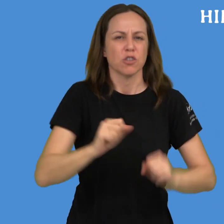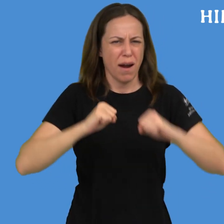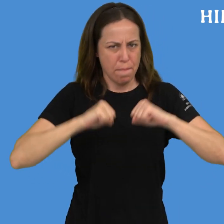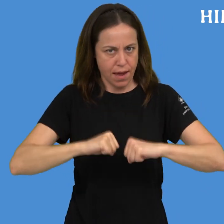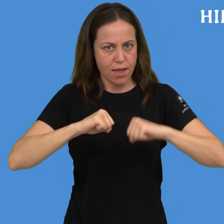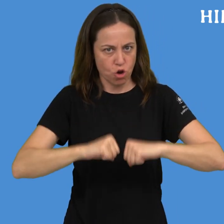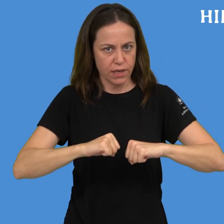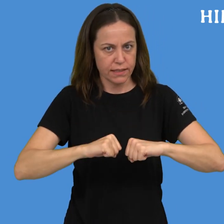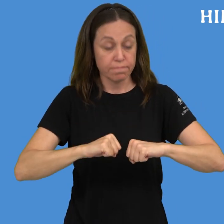mayor